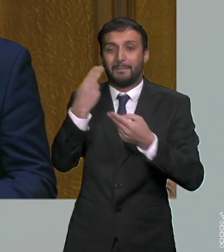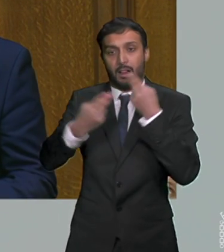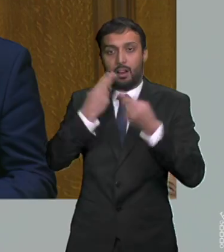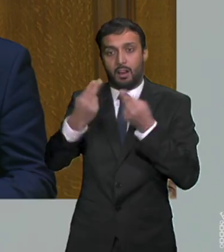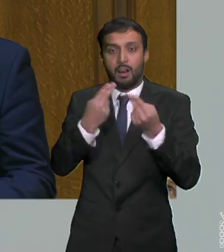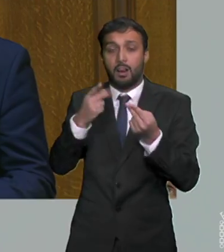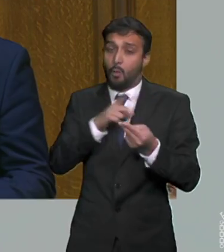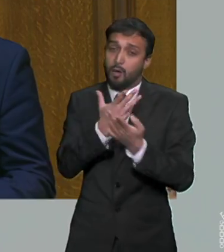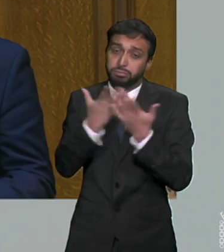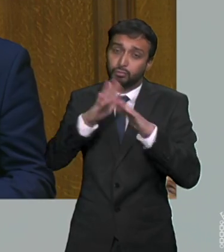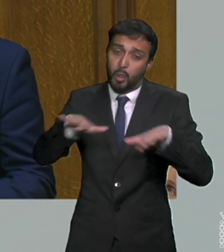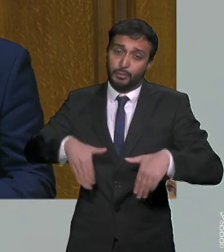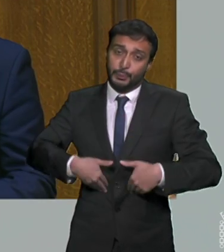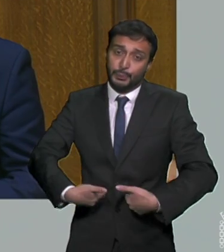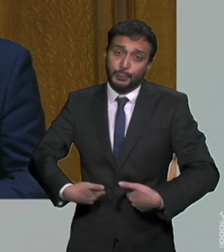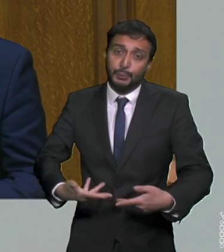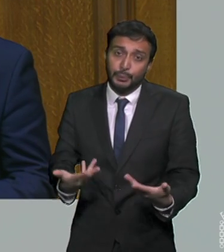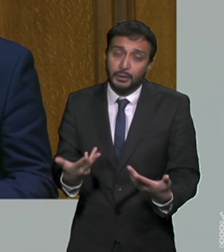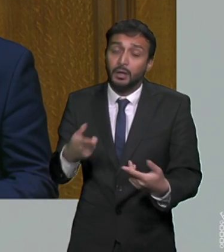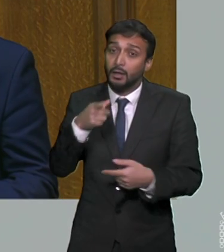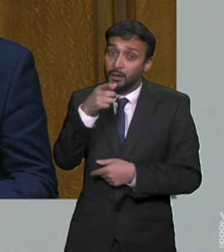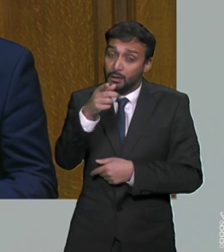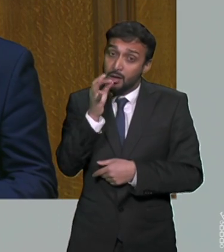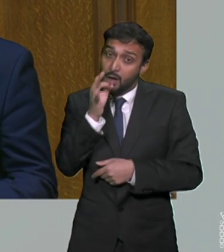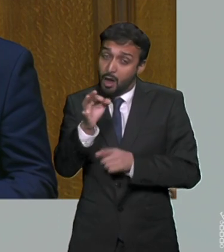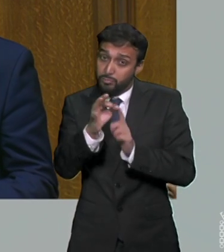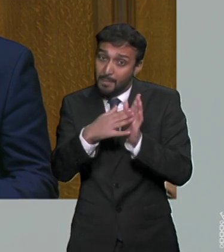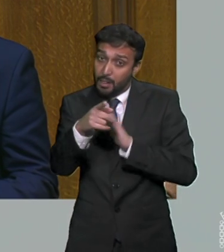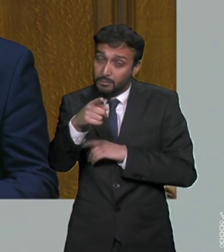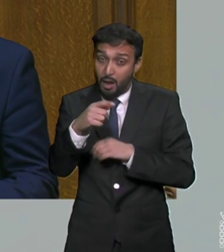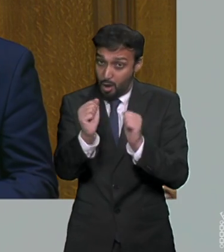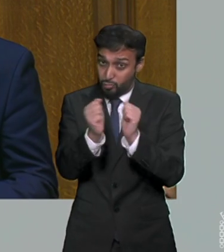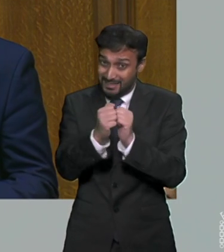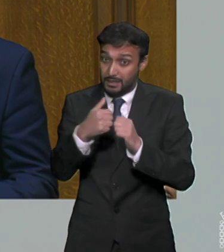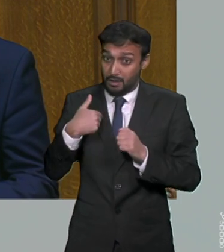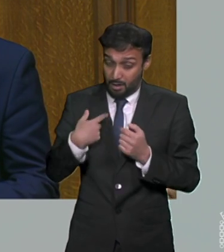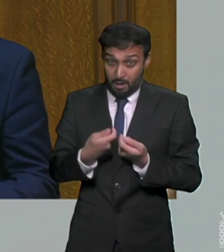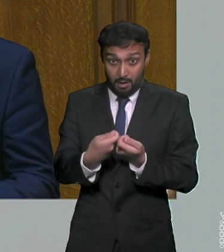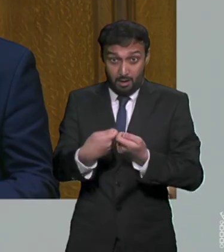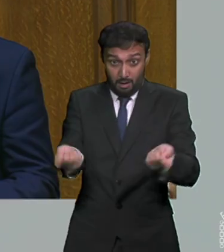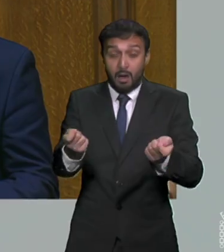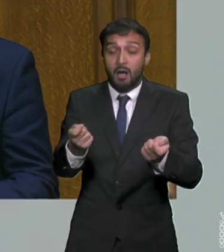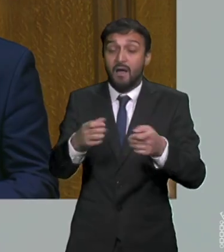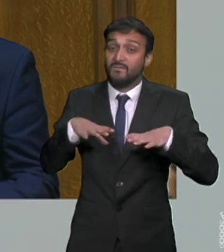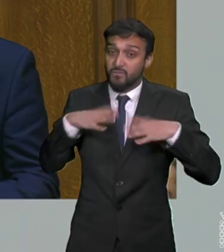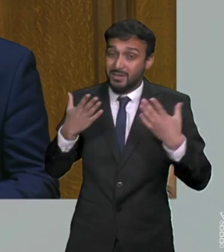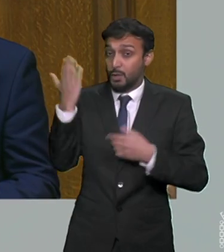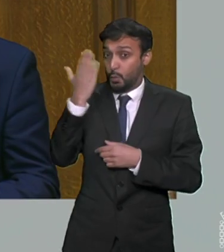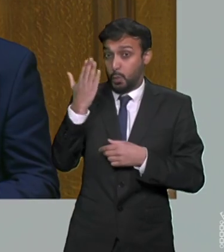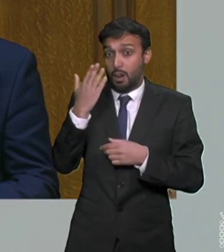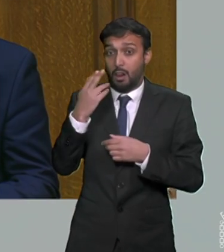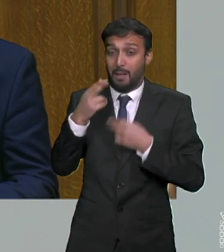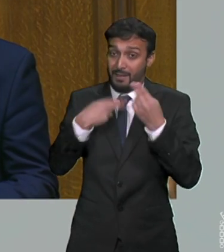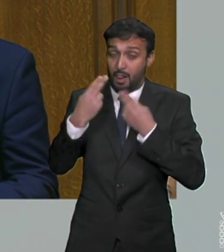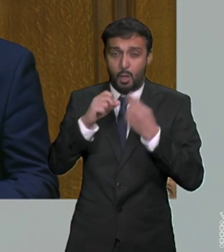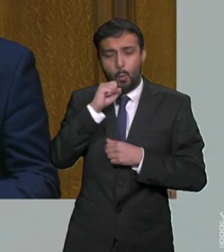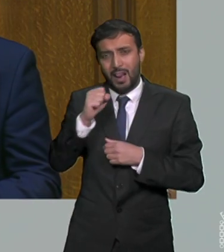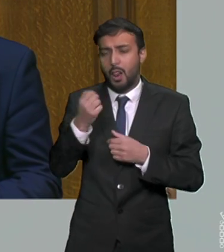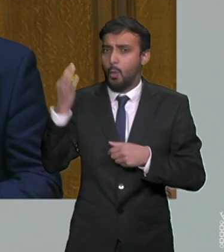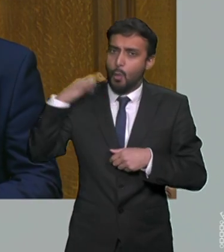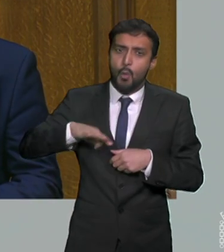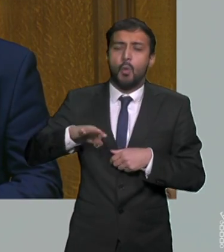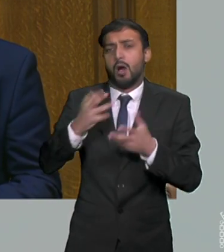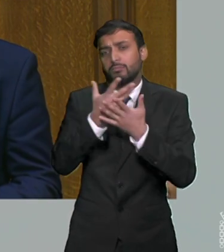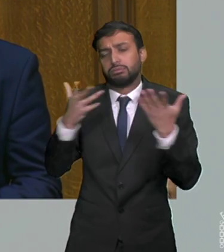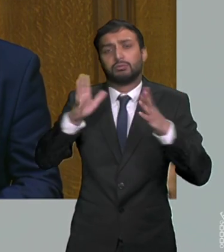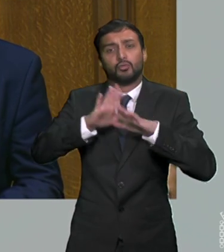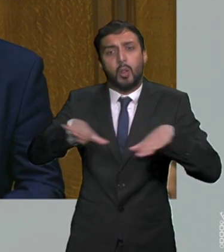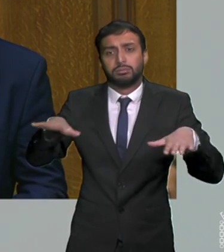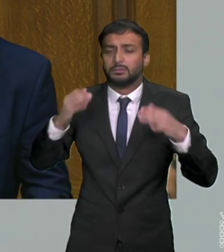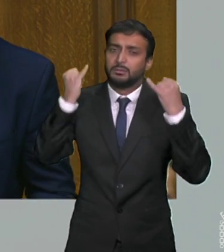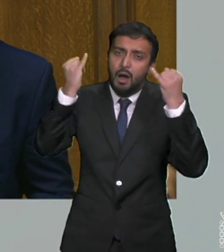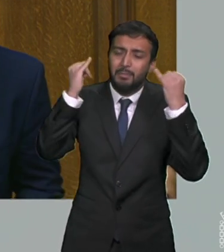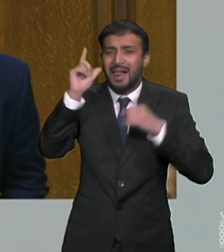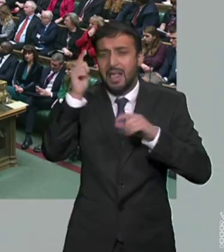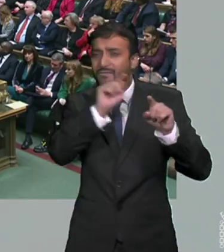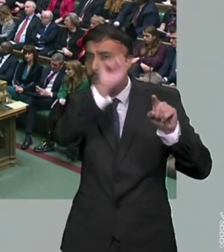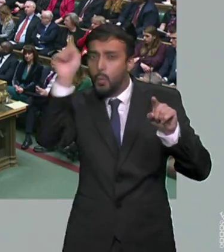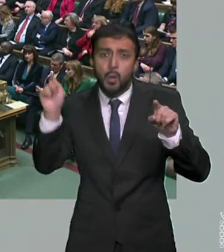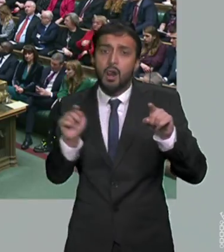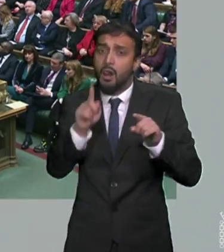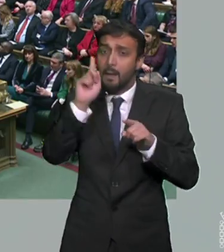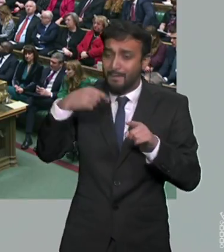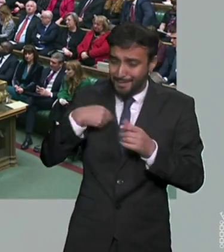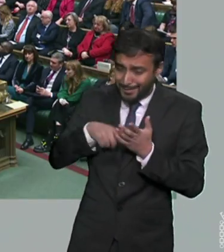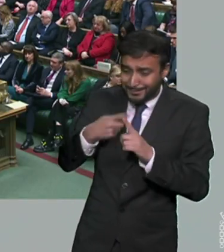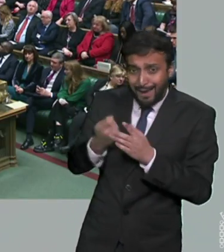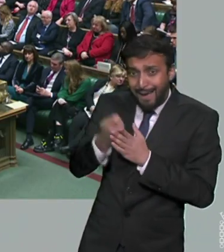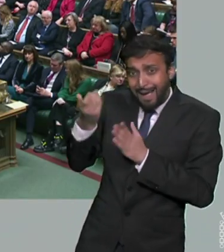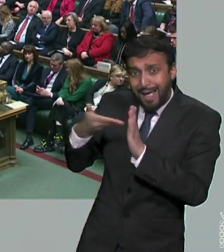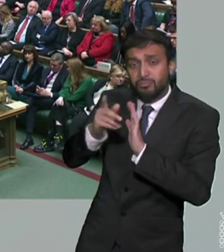Will the Prime Minister meet me to discuss how investment in universal free school meals will benefit children and their families in Liverpool, West Derby and the country, and at no extra cost to the taxpayer?